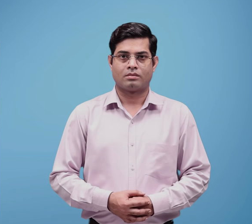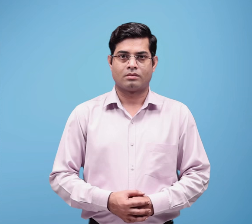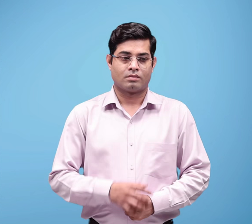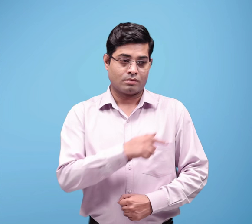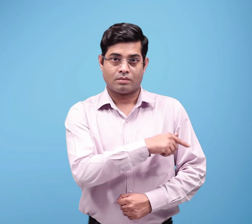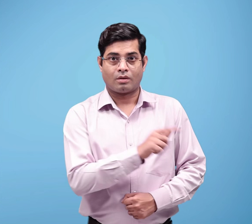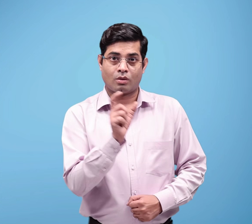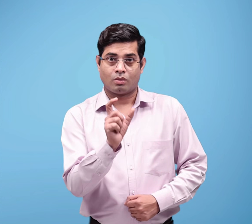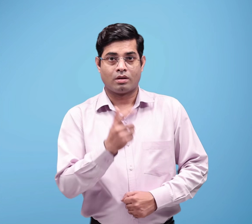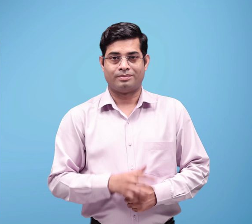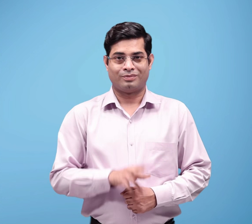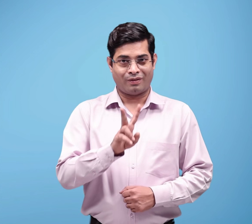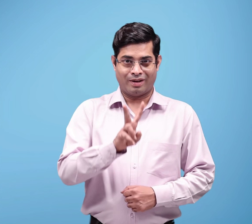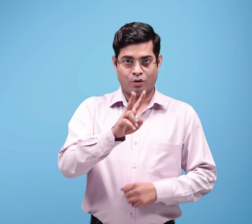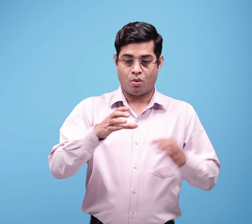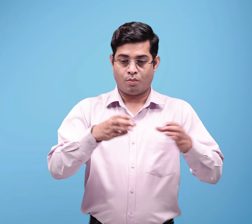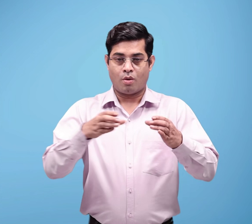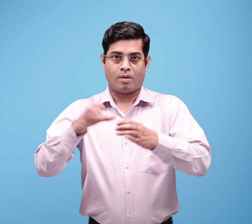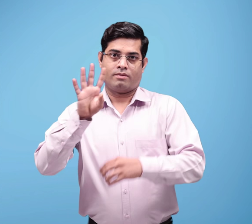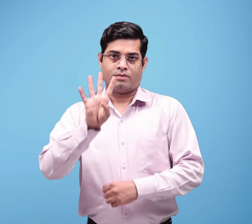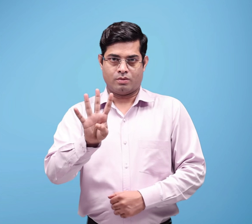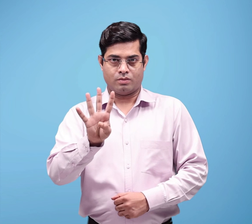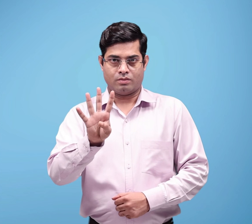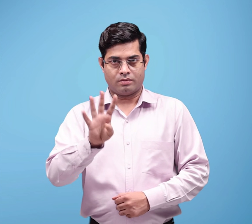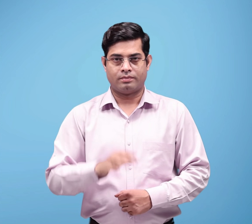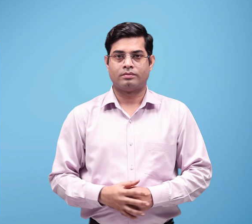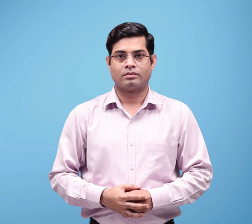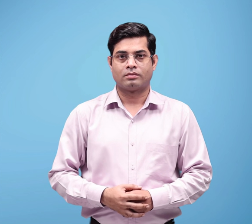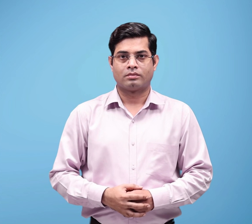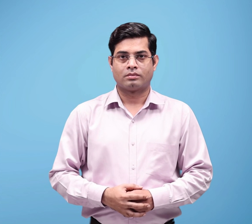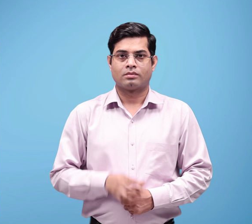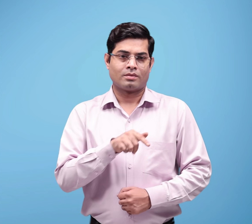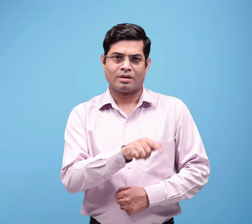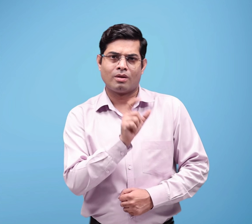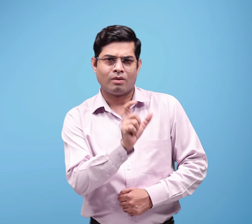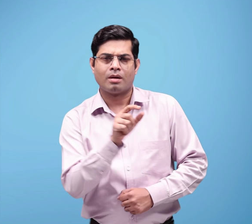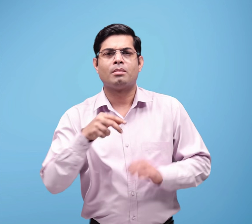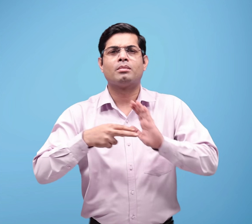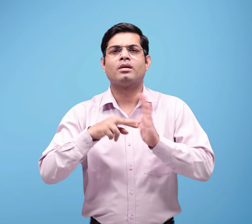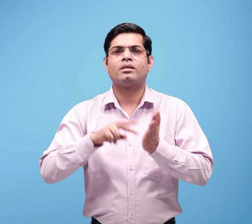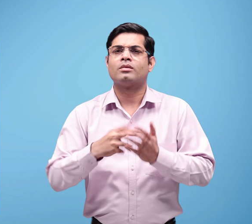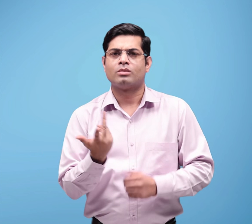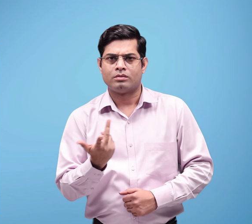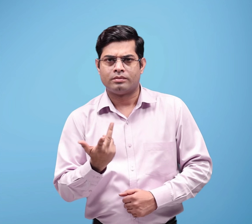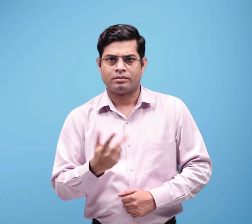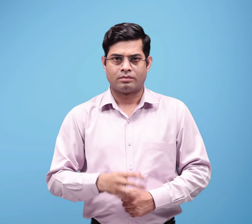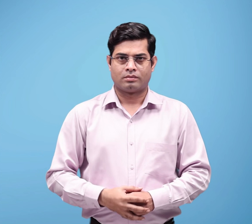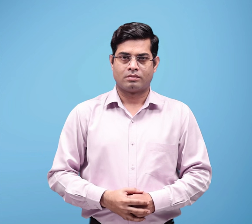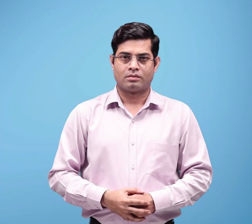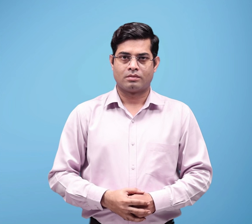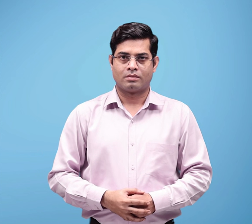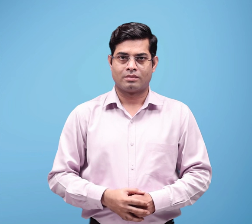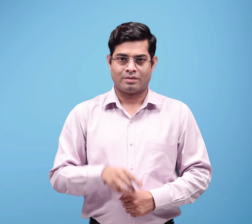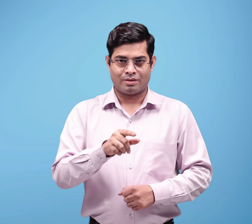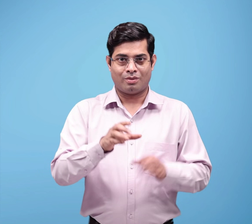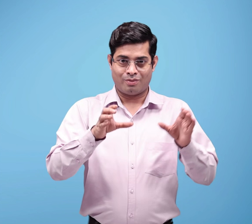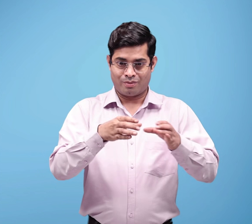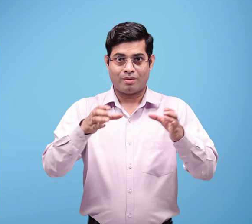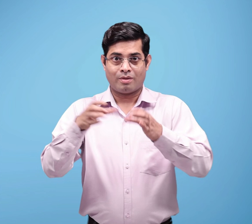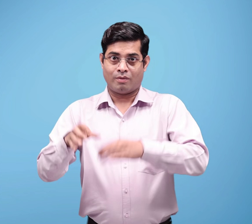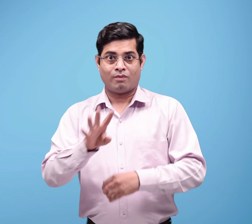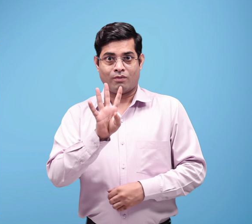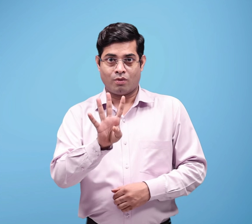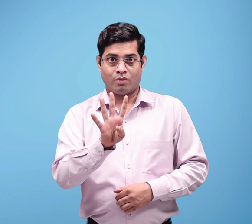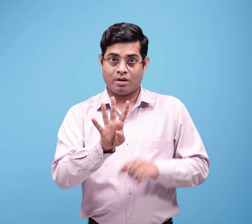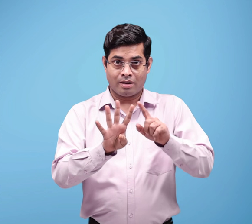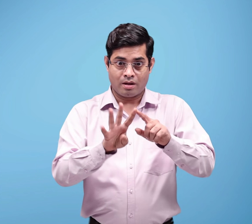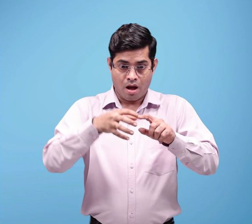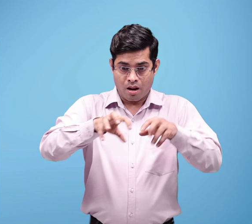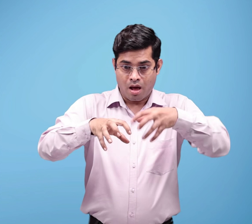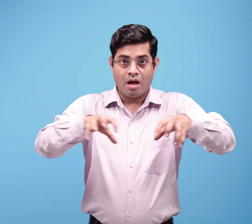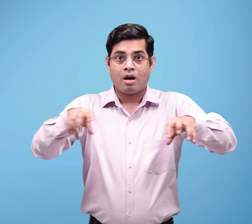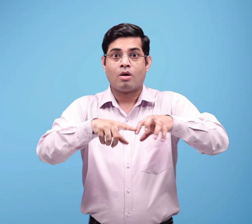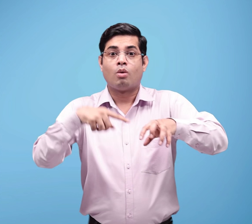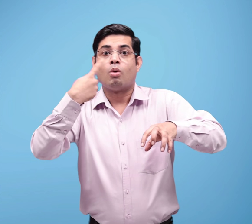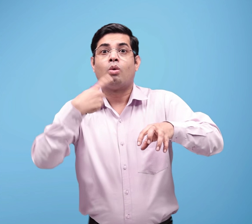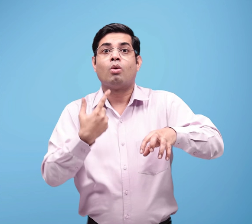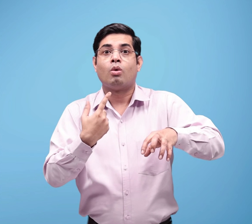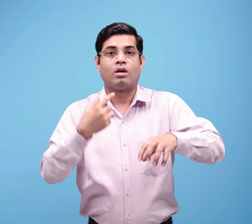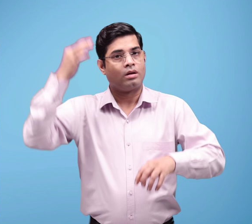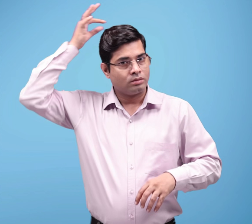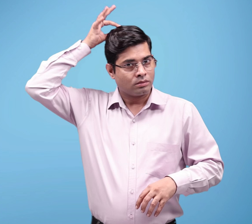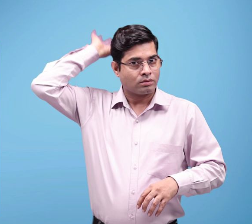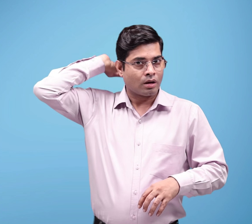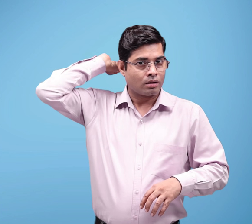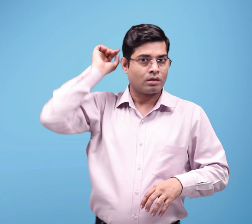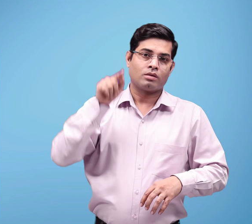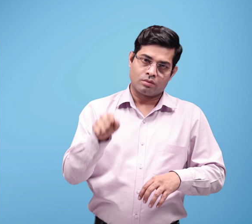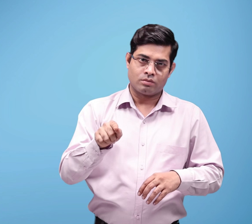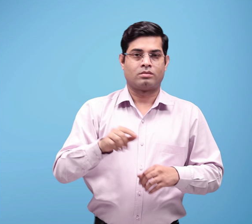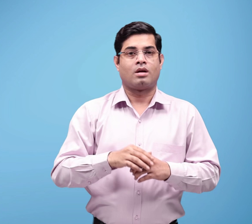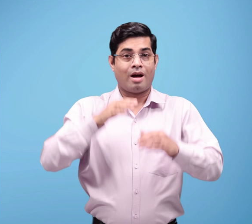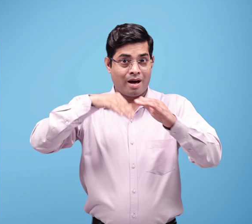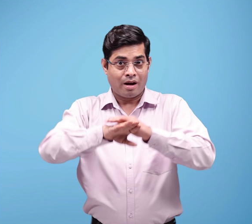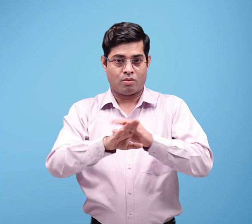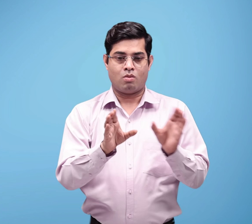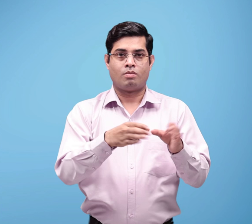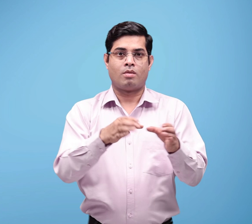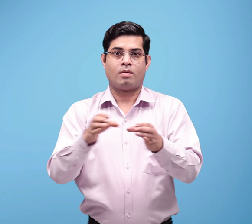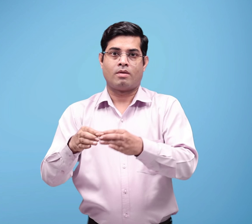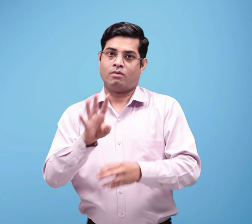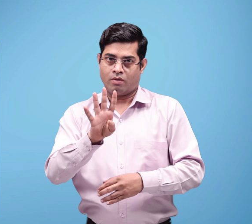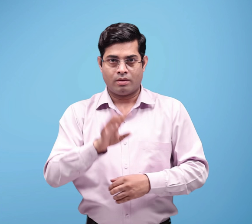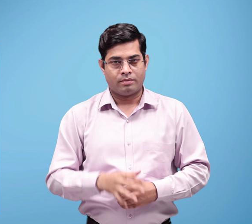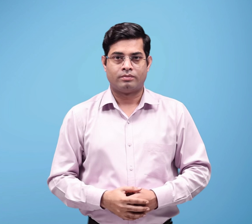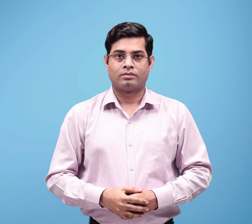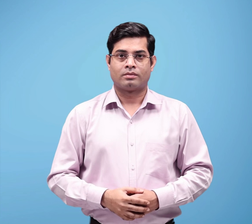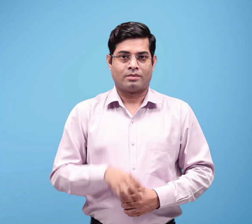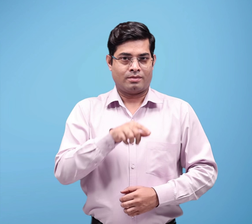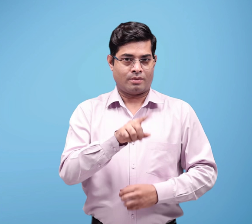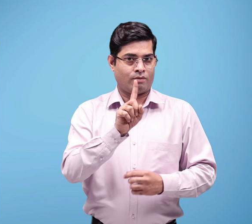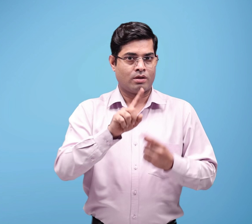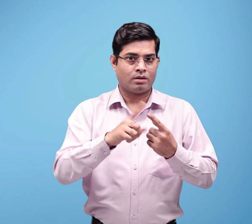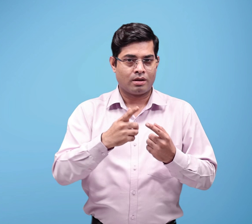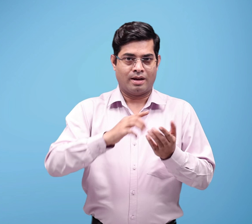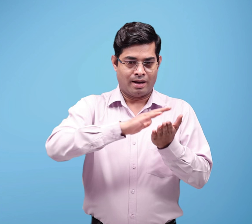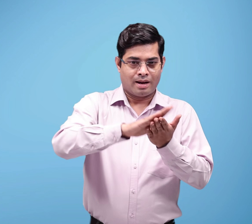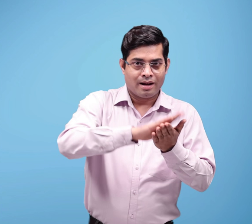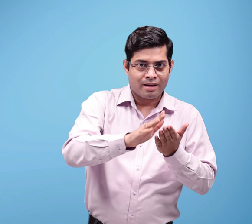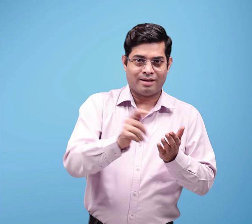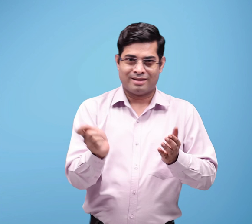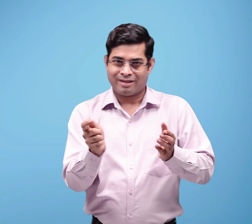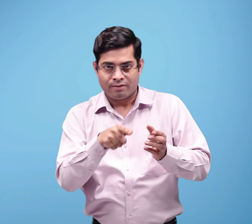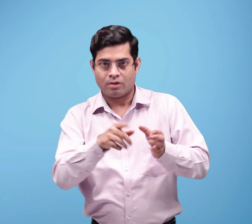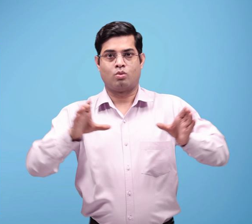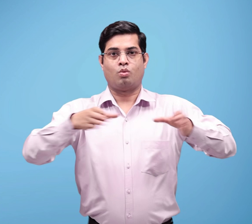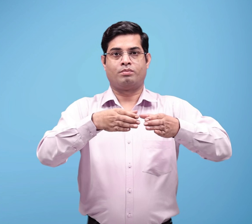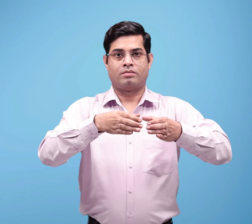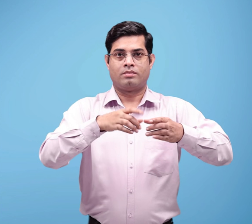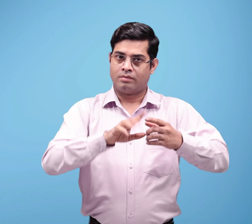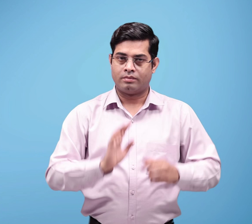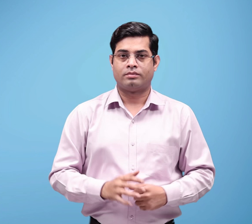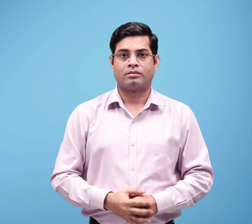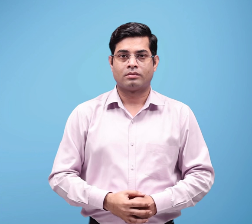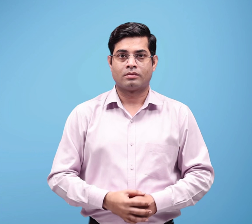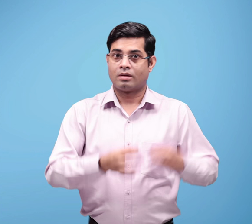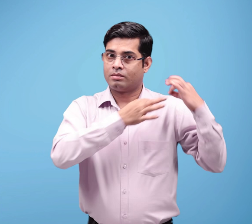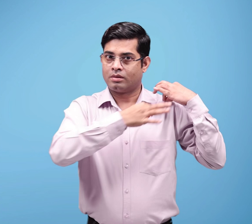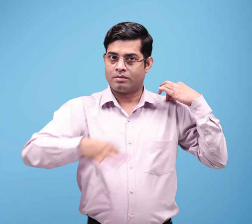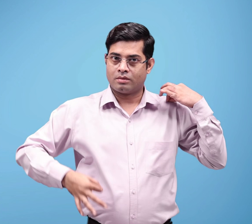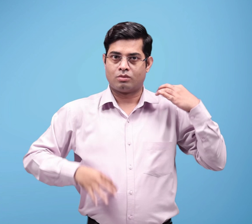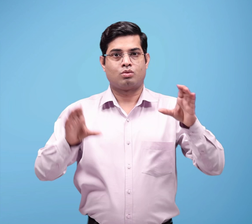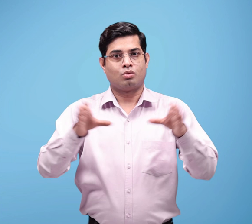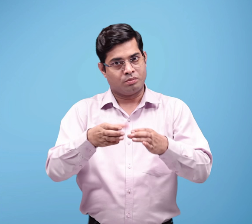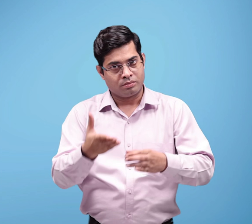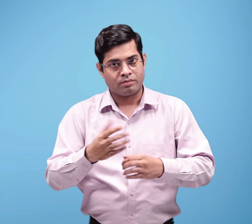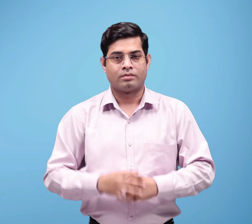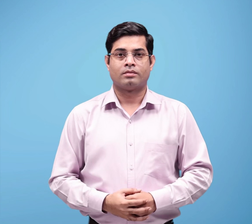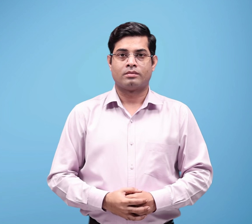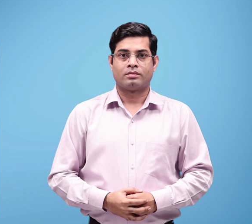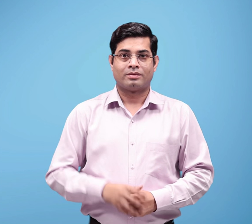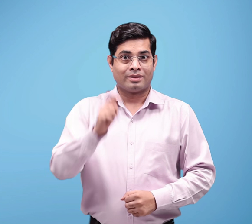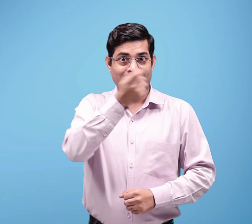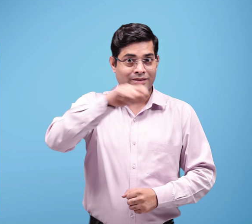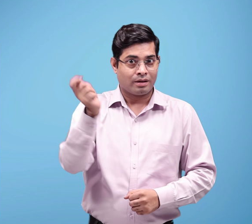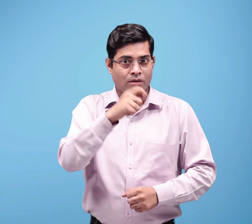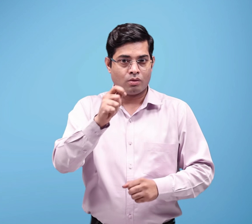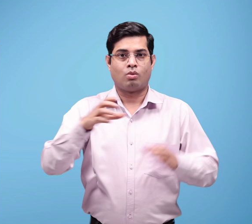This sign means varna. It refers to four groups into which priests divided people. These four groups were Brahmins,